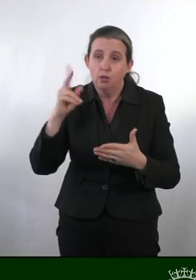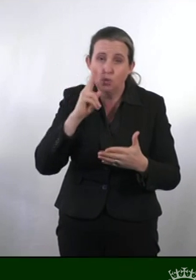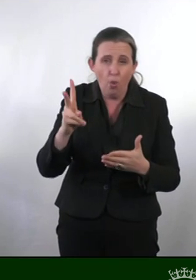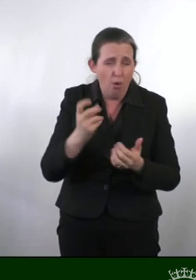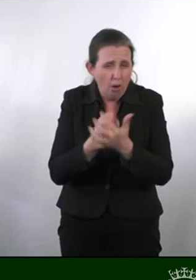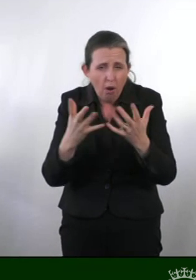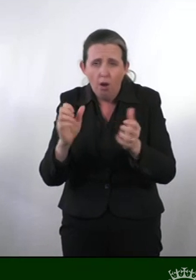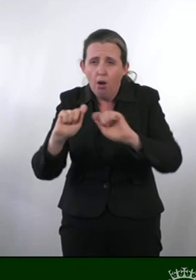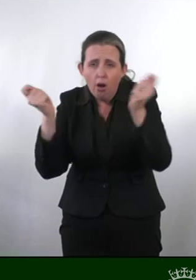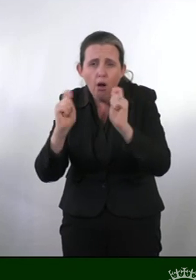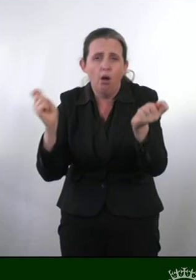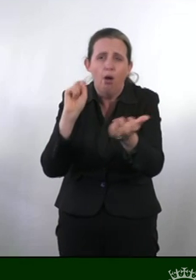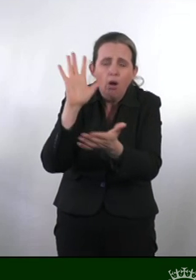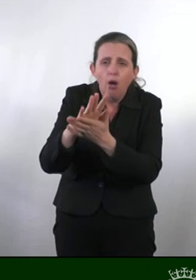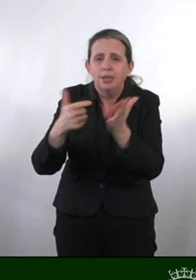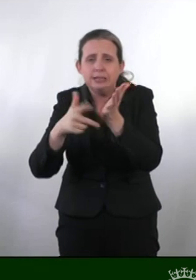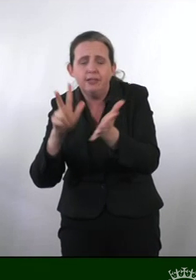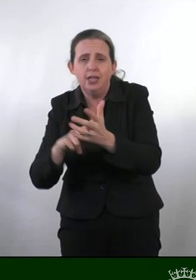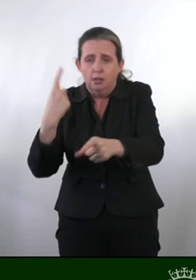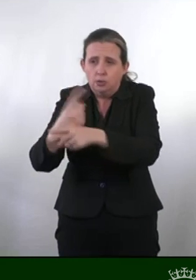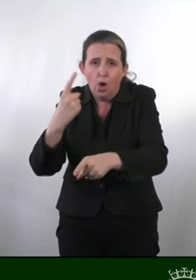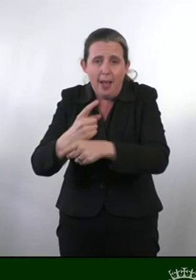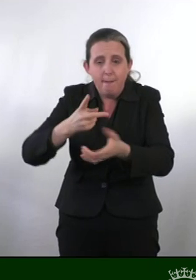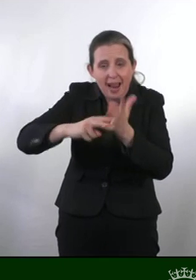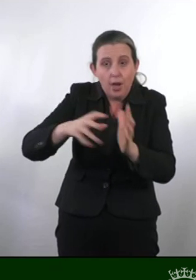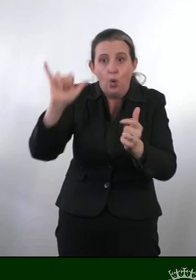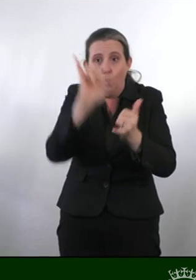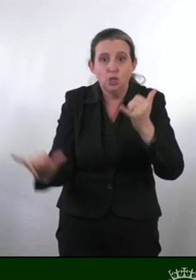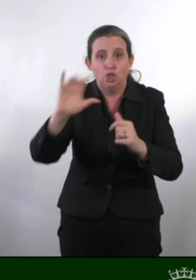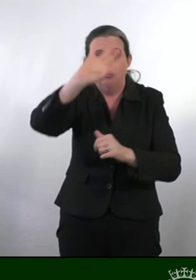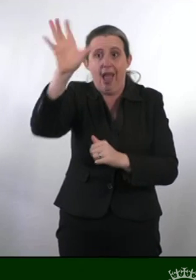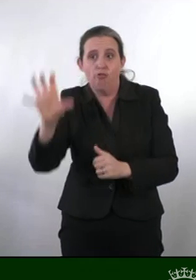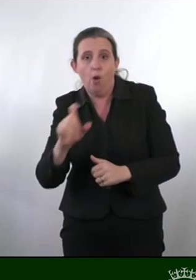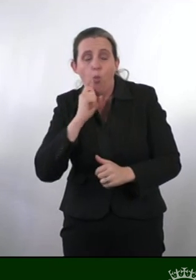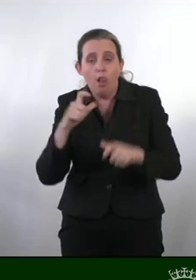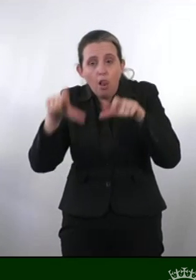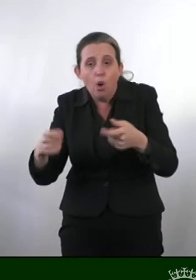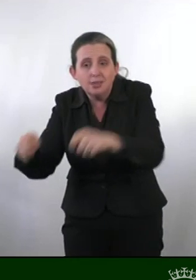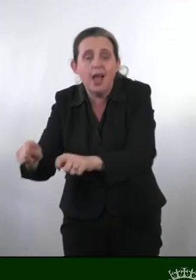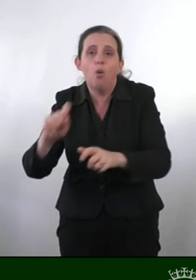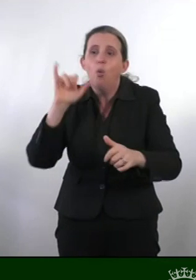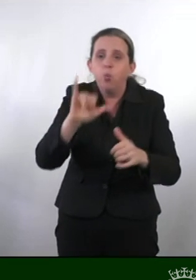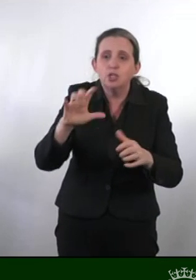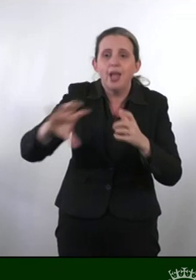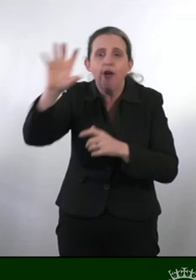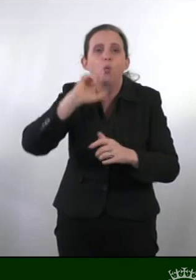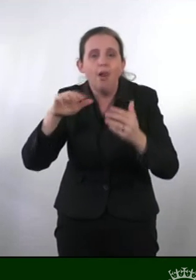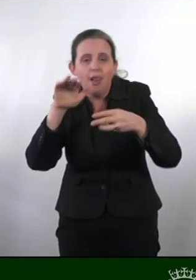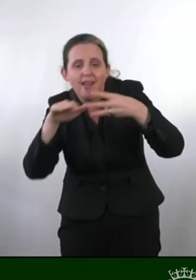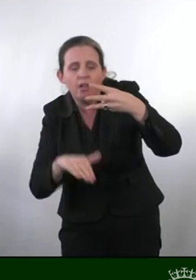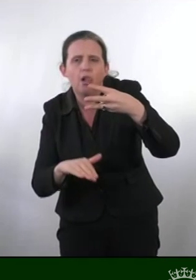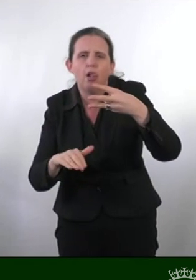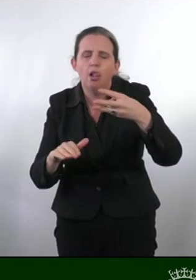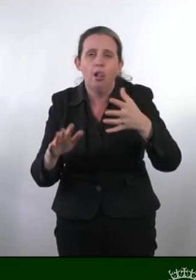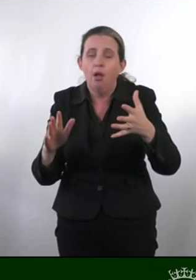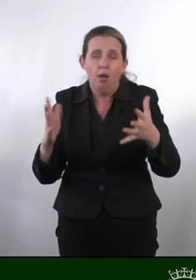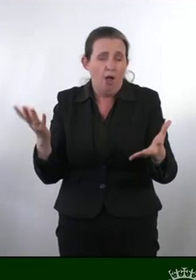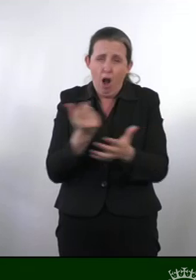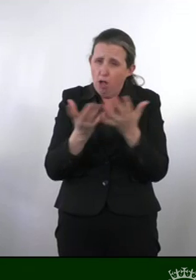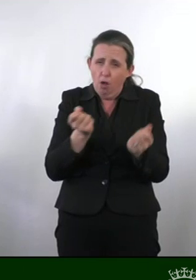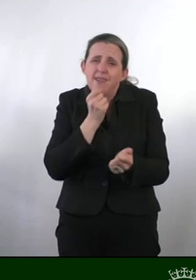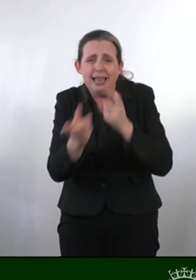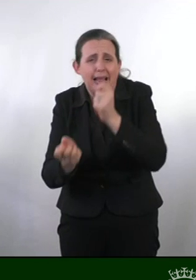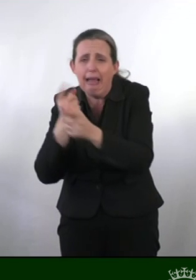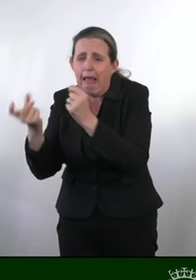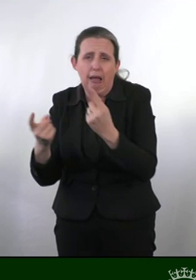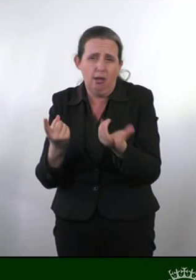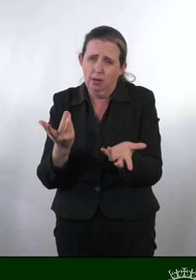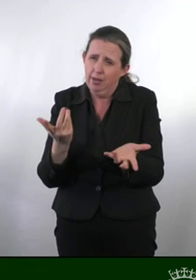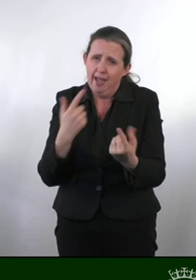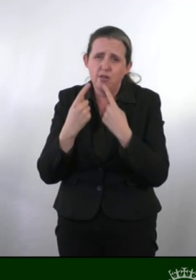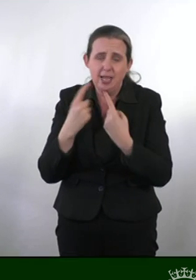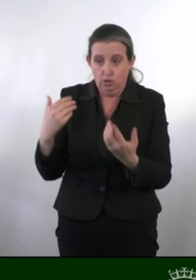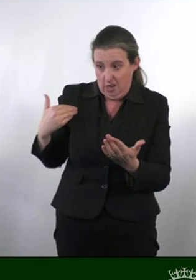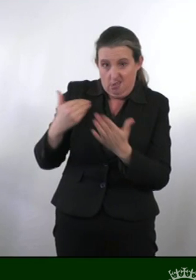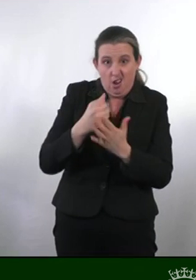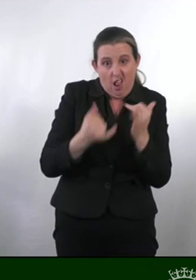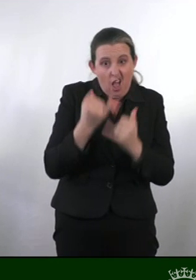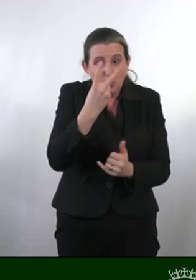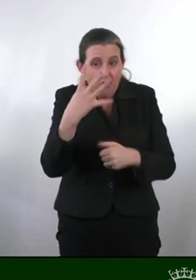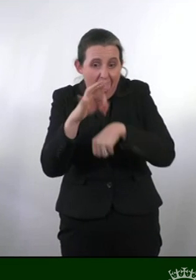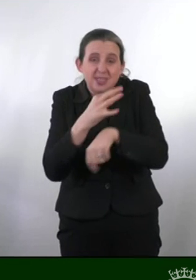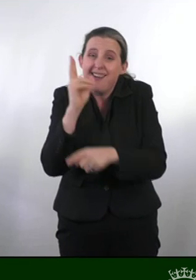The Prime Minister’s plans to go into a second national lockdown were leaked all over the national papers, resulting in a truly chaotic press conference, and we have seen more leaking in the past 24 hours.